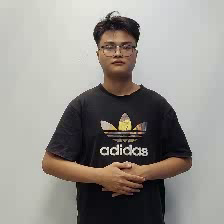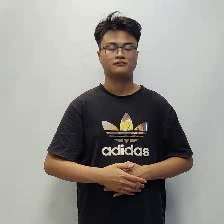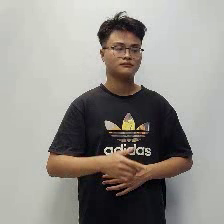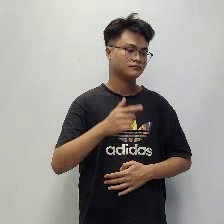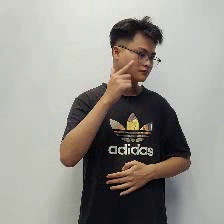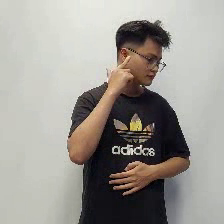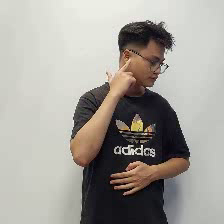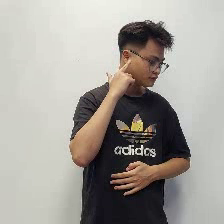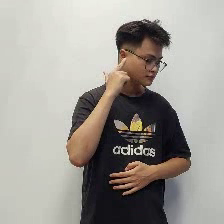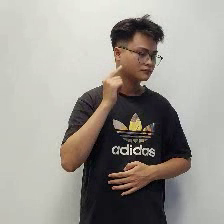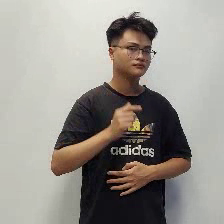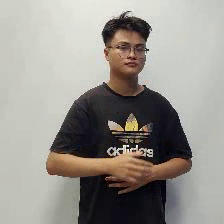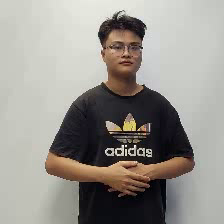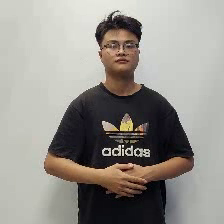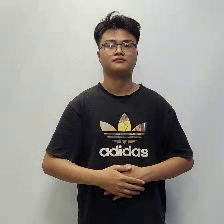Nghe